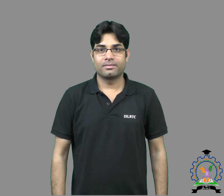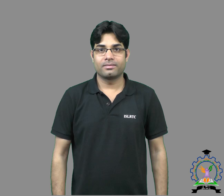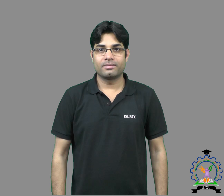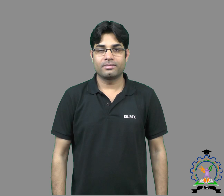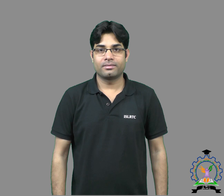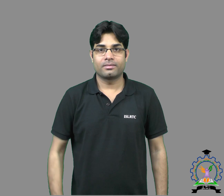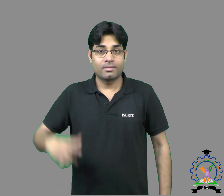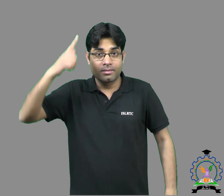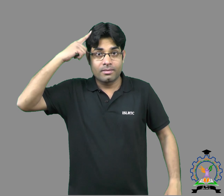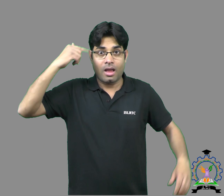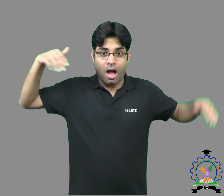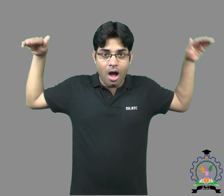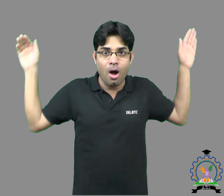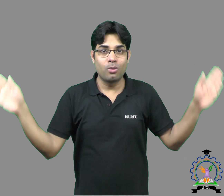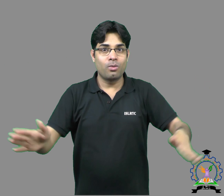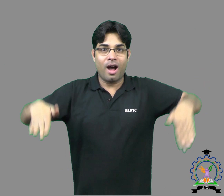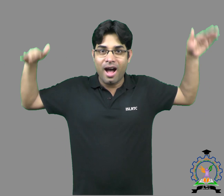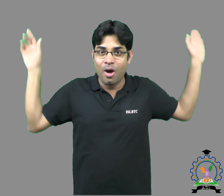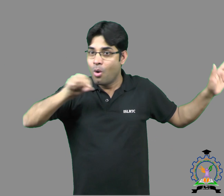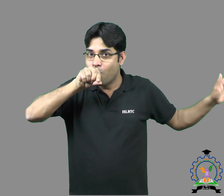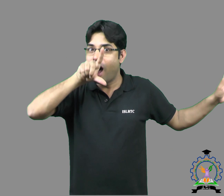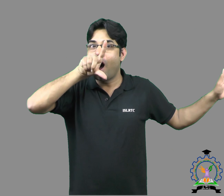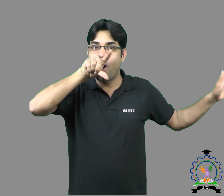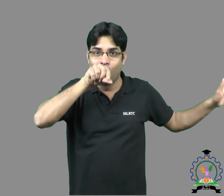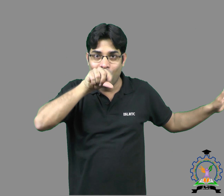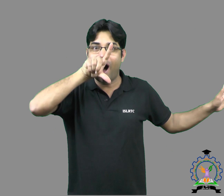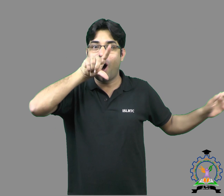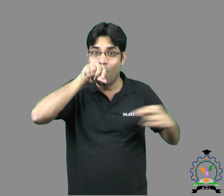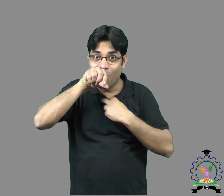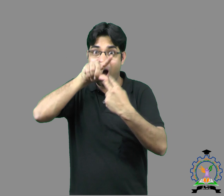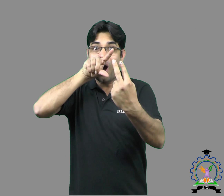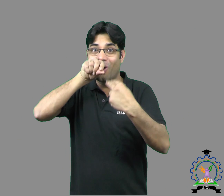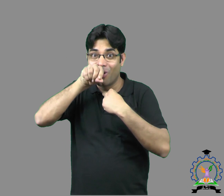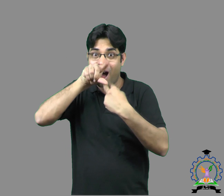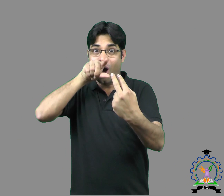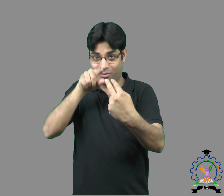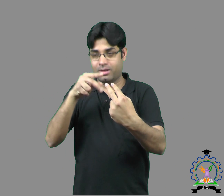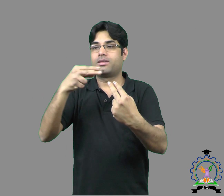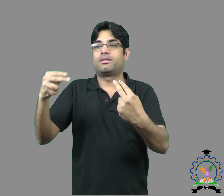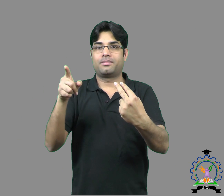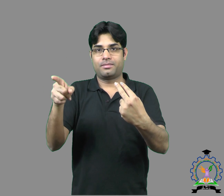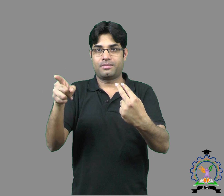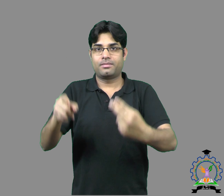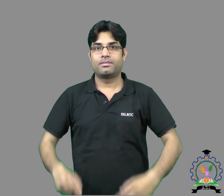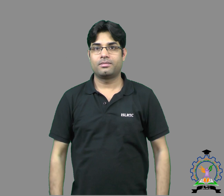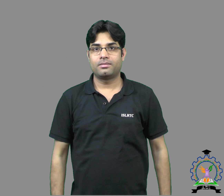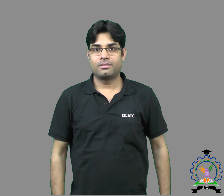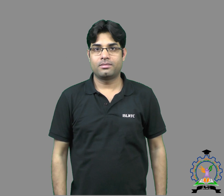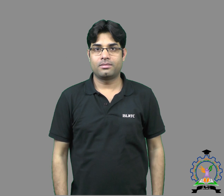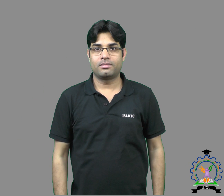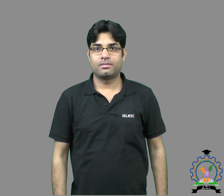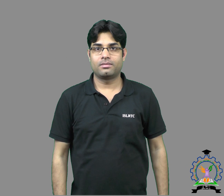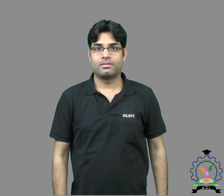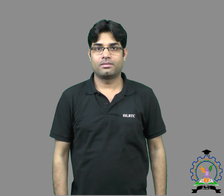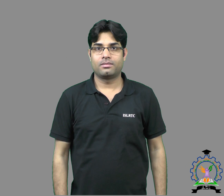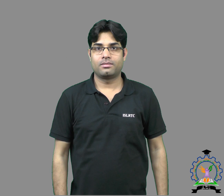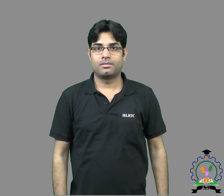Caw (Crow)